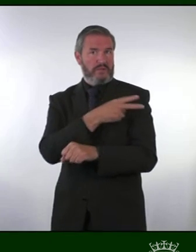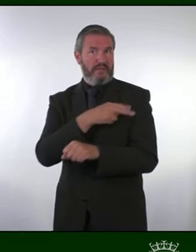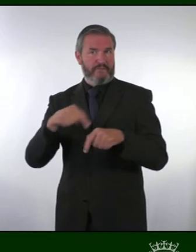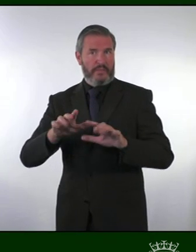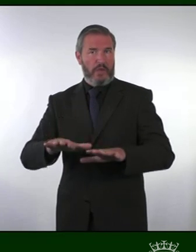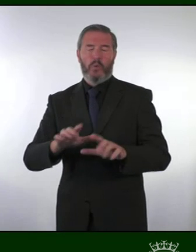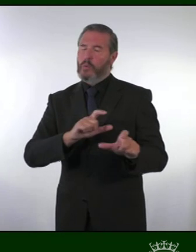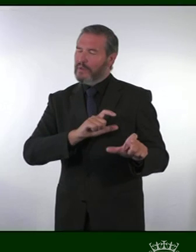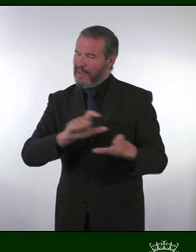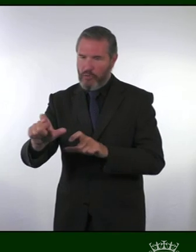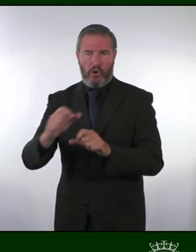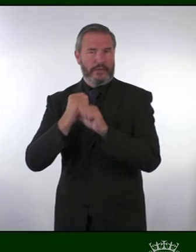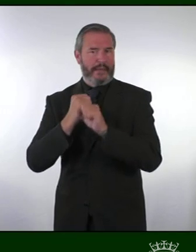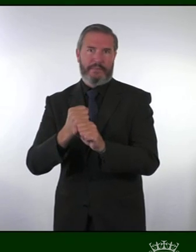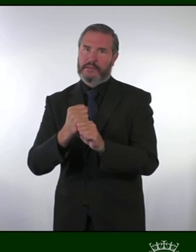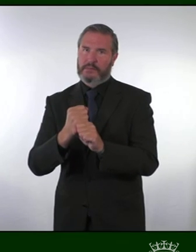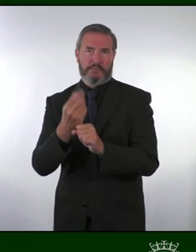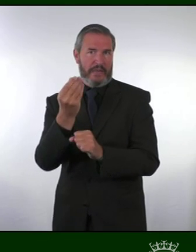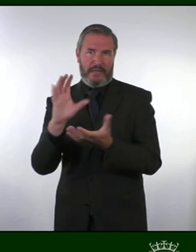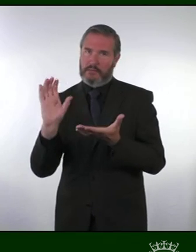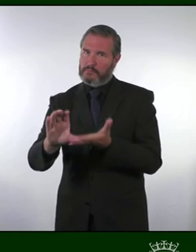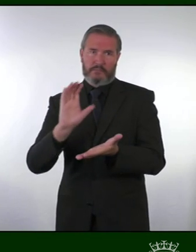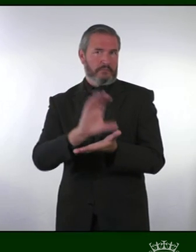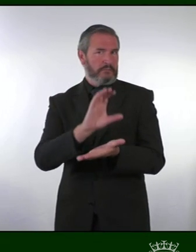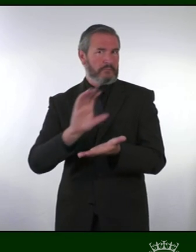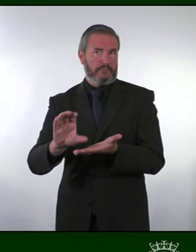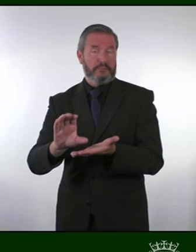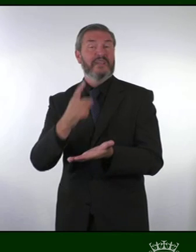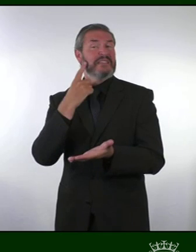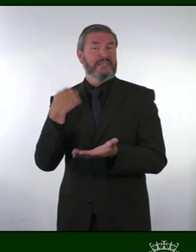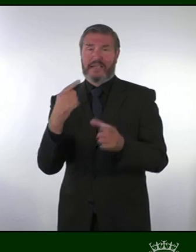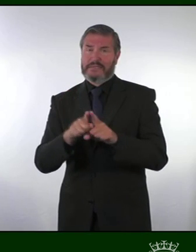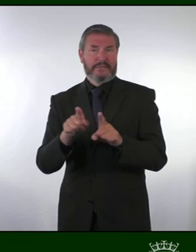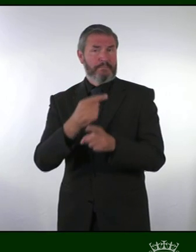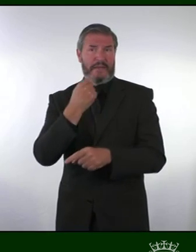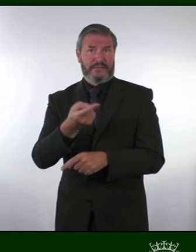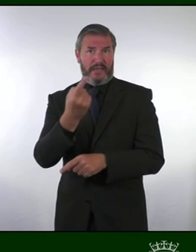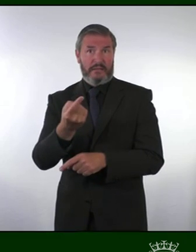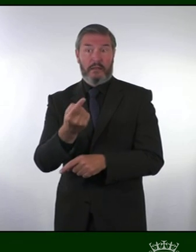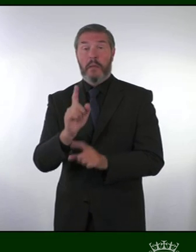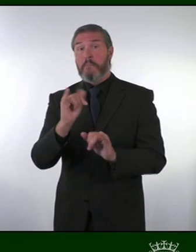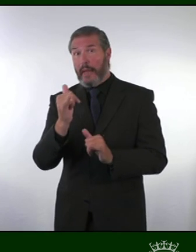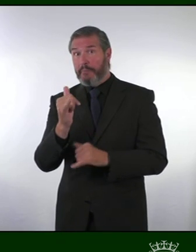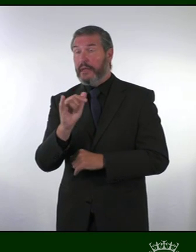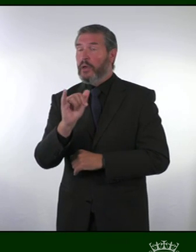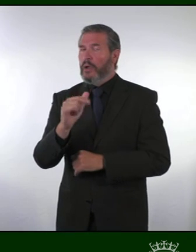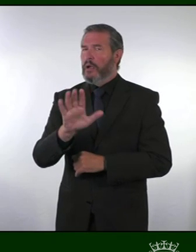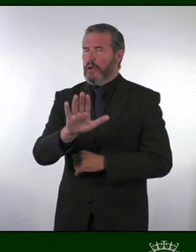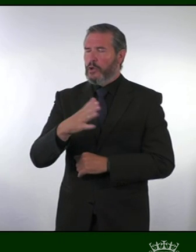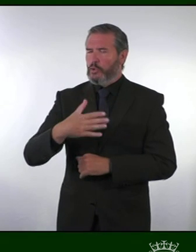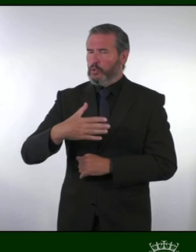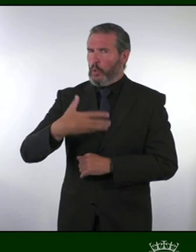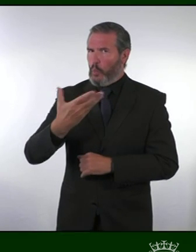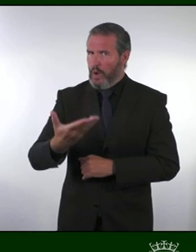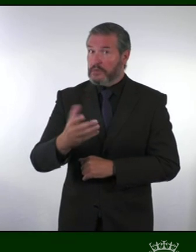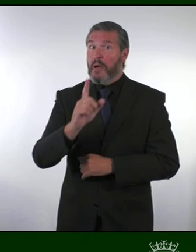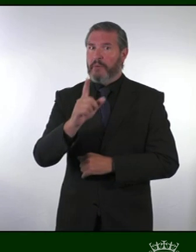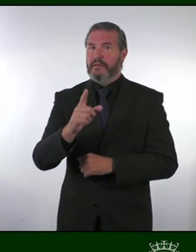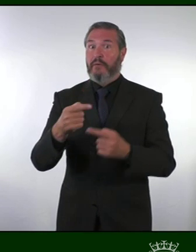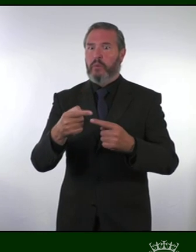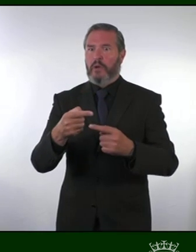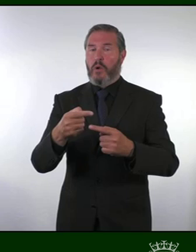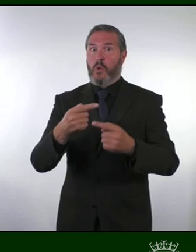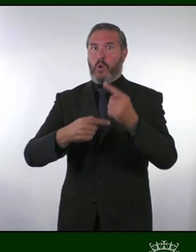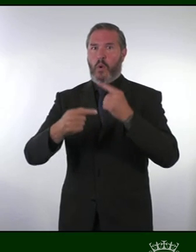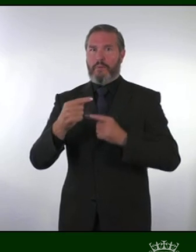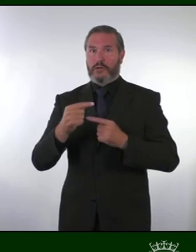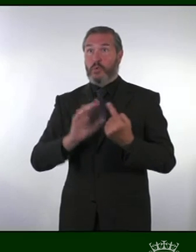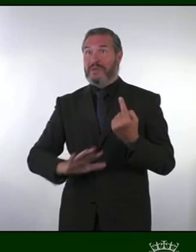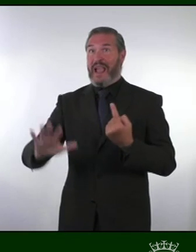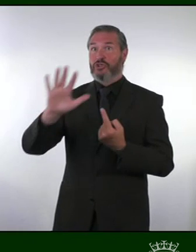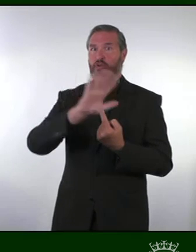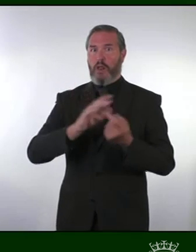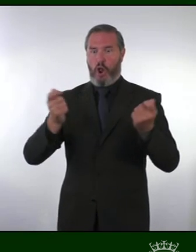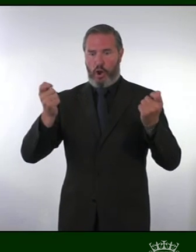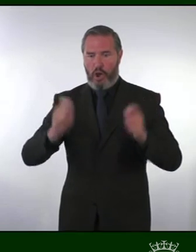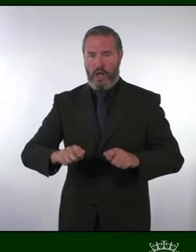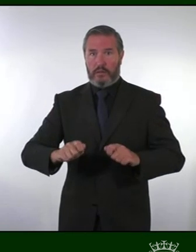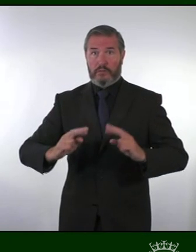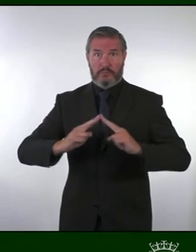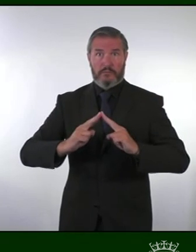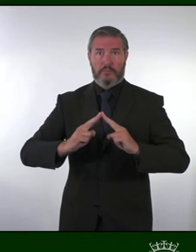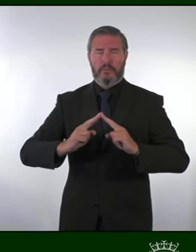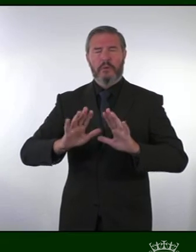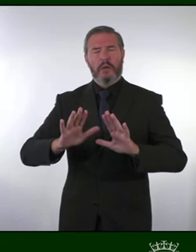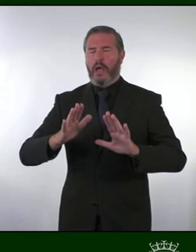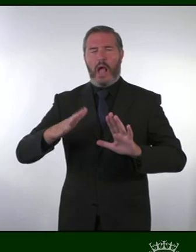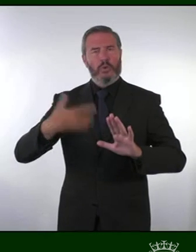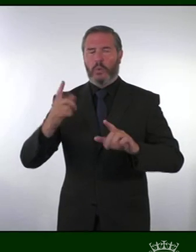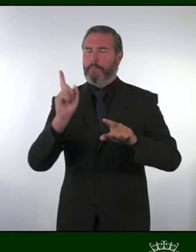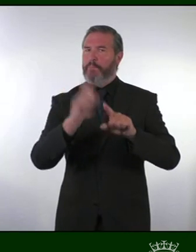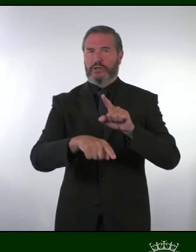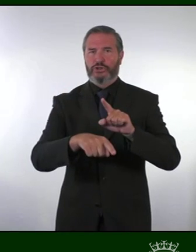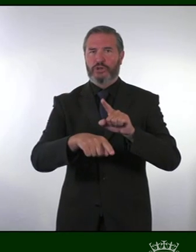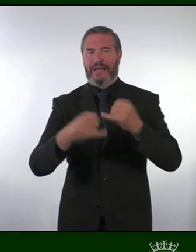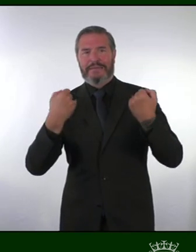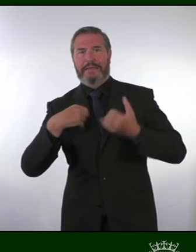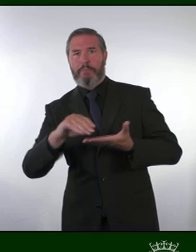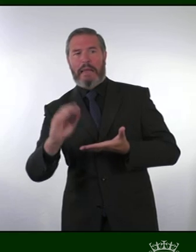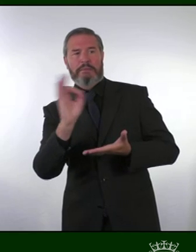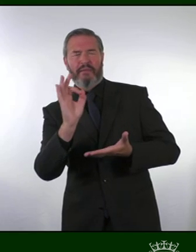We will continue to make those commitments and, as I said yesterday, if we have to move back—obviously we do not want to—to local lockdowns, or indeed a national lockdown, nobody should be penalised for doing the right thing.